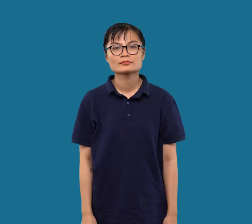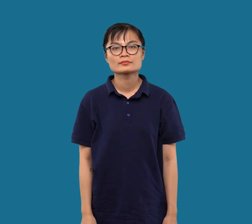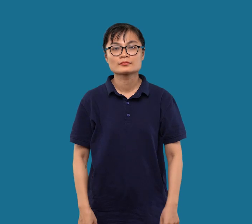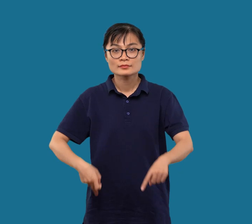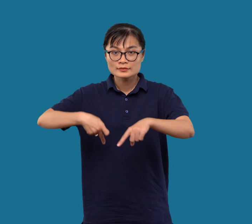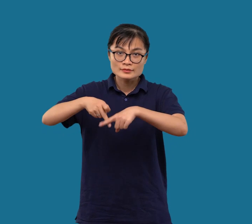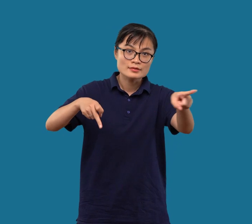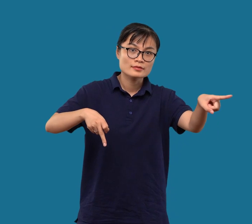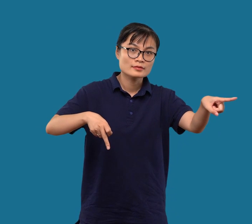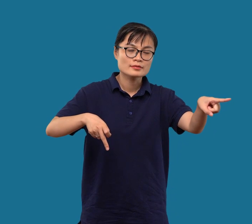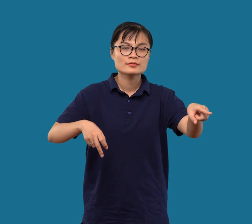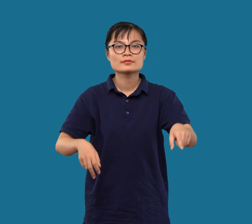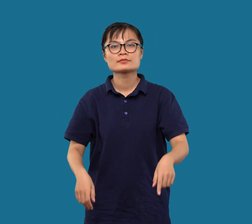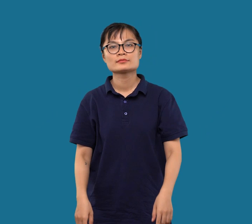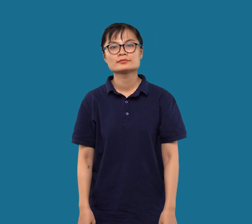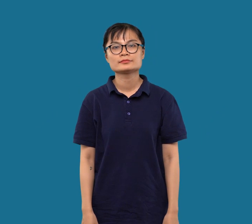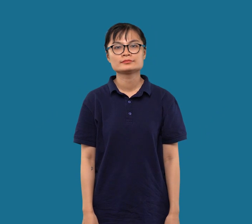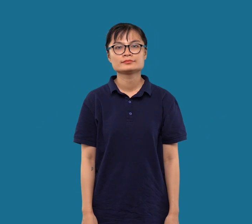đích